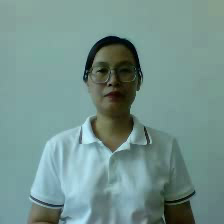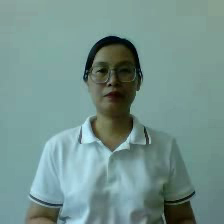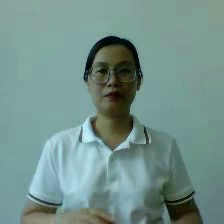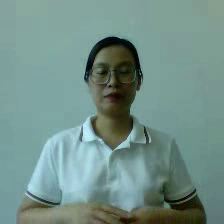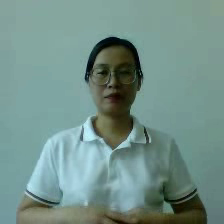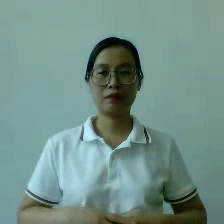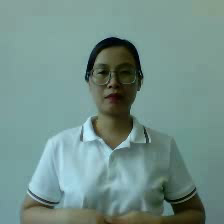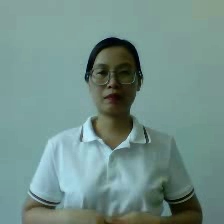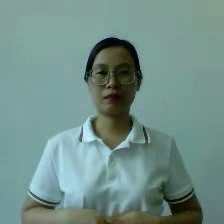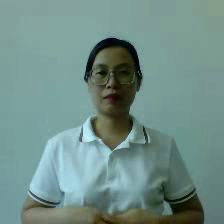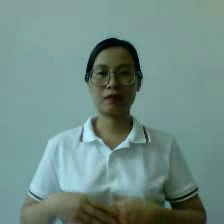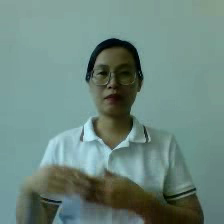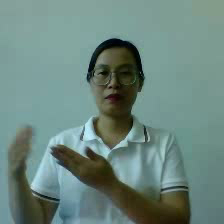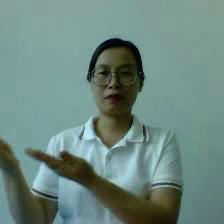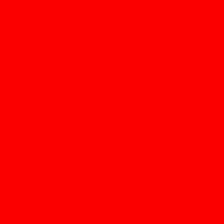Mời vào